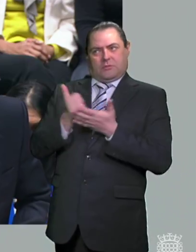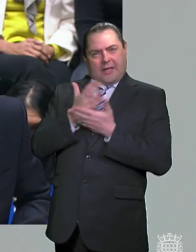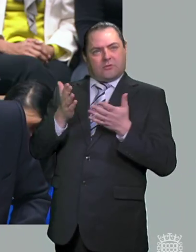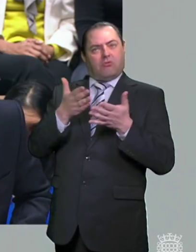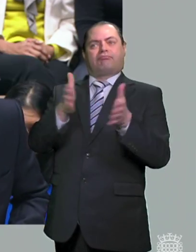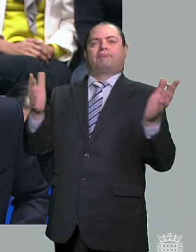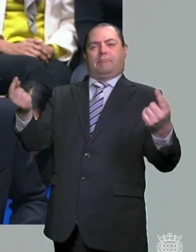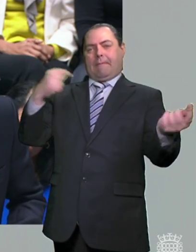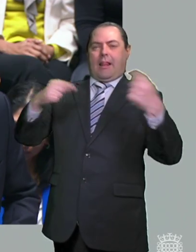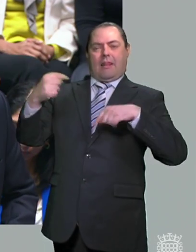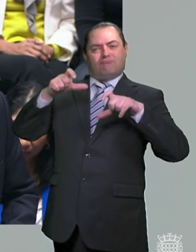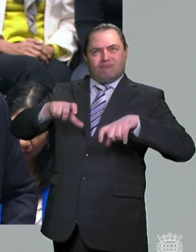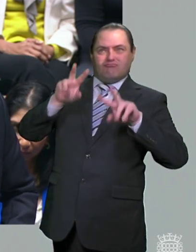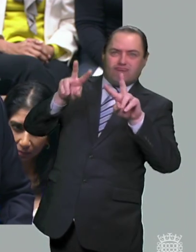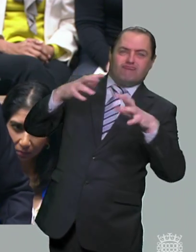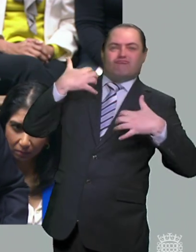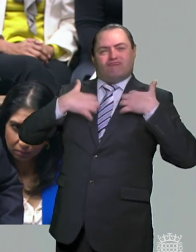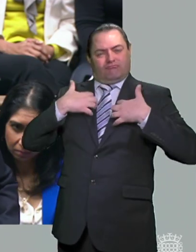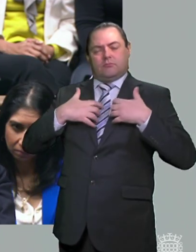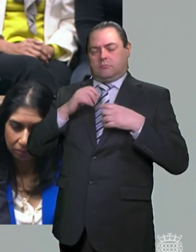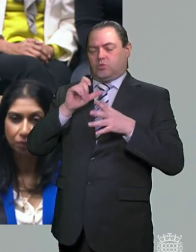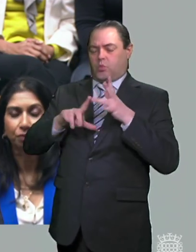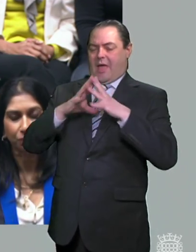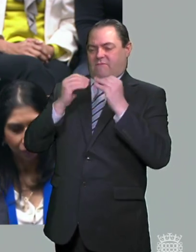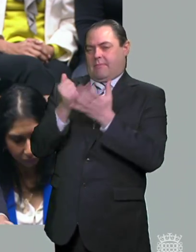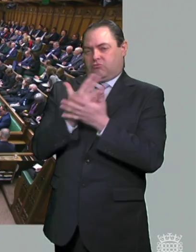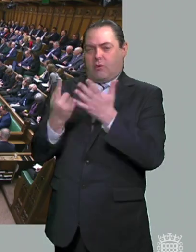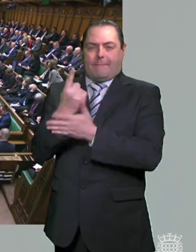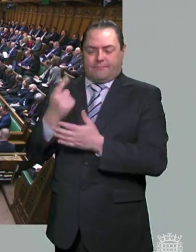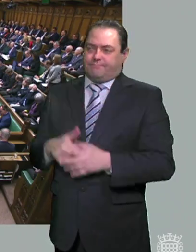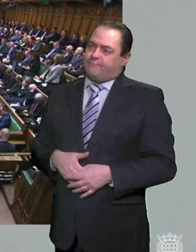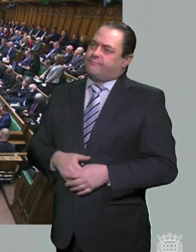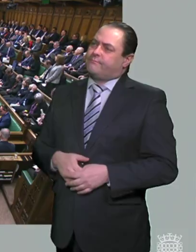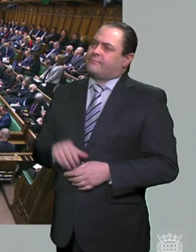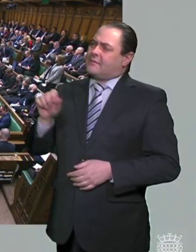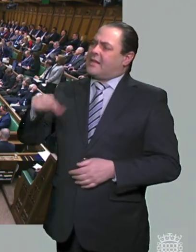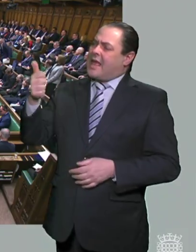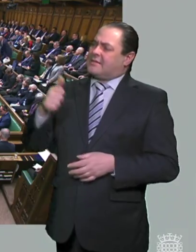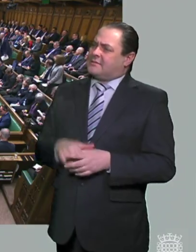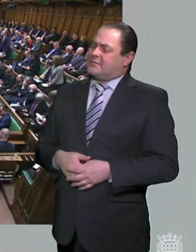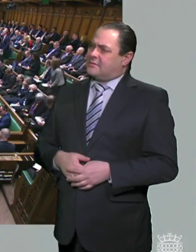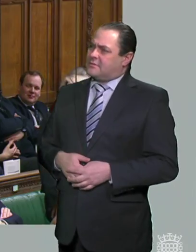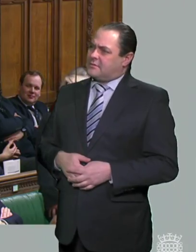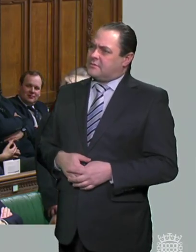We should ensure that access to it is as broad as possible, and we will do all that we can to make certain that that happens.